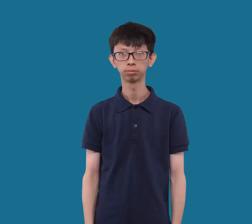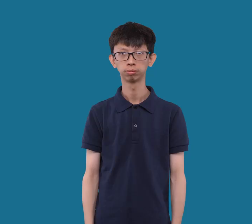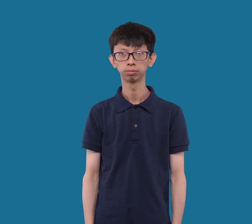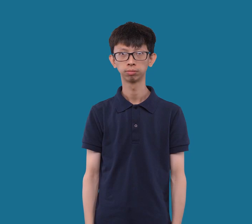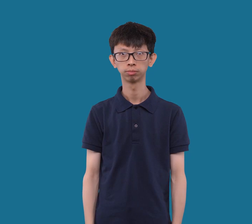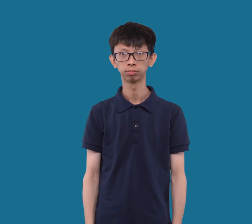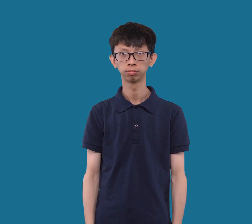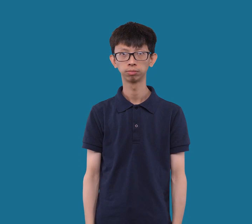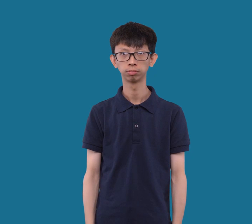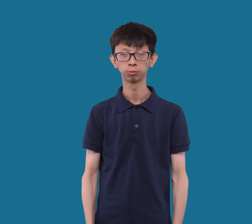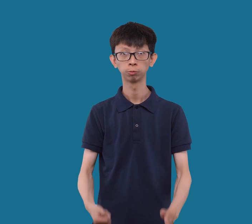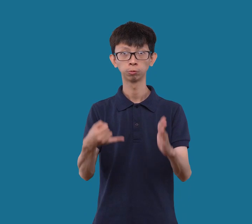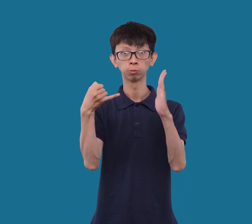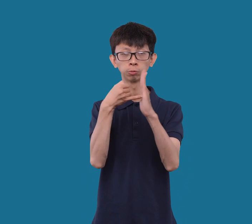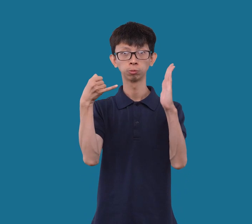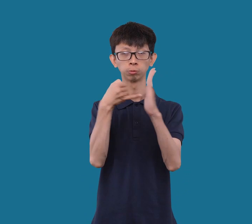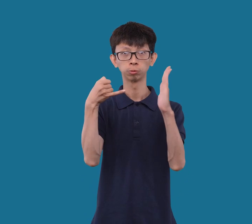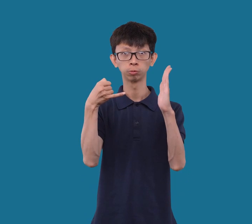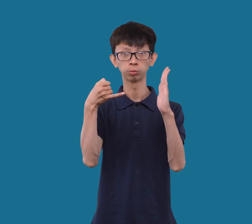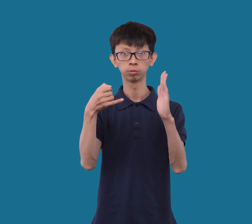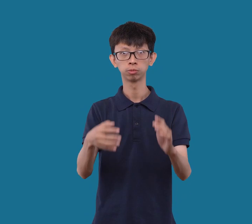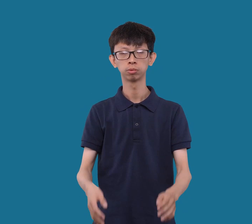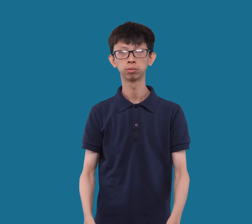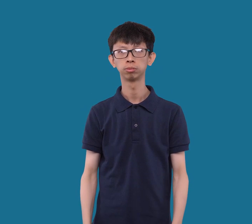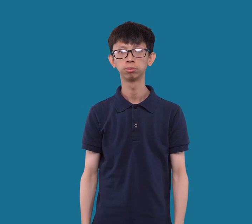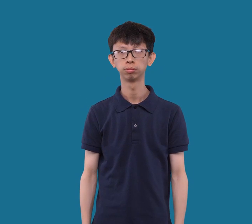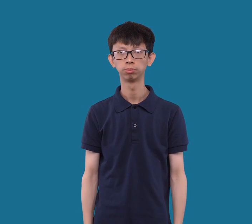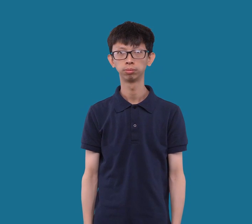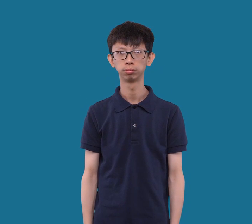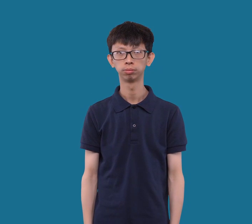gai